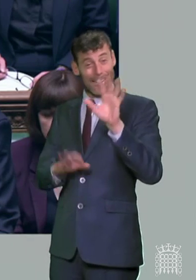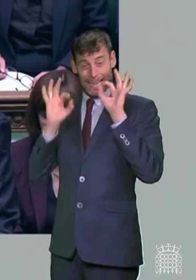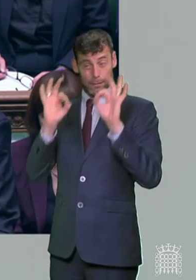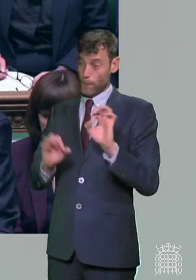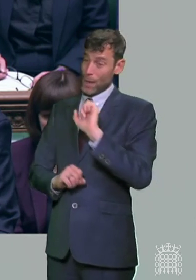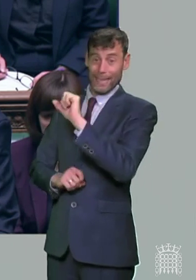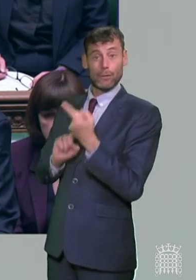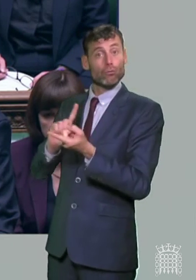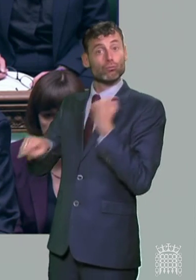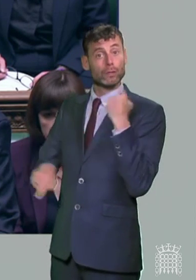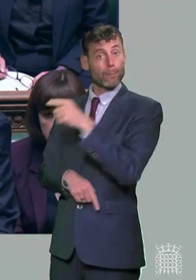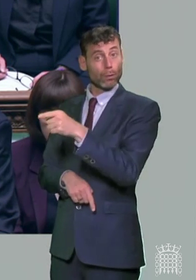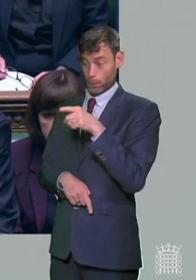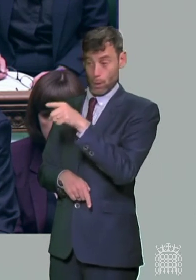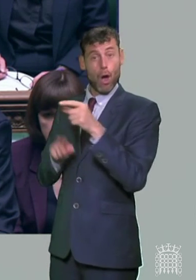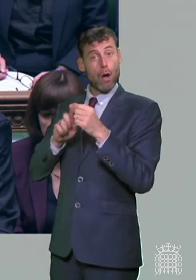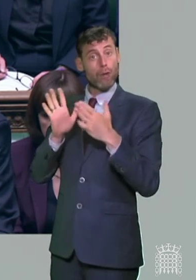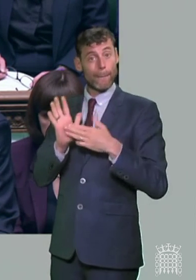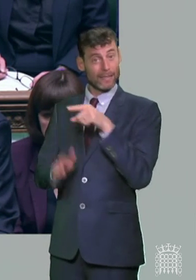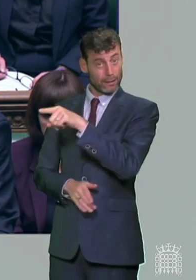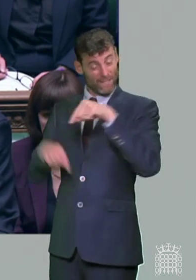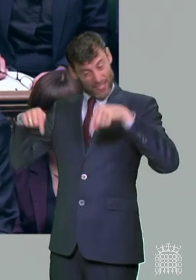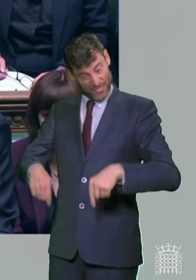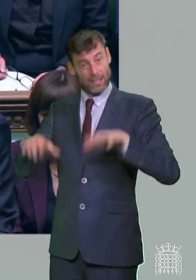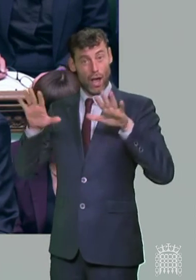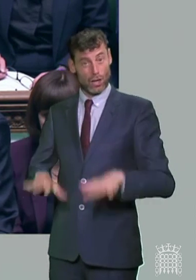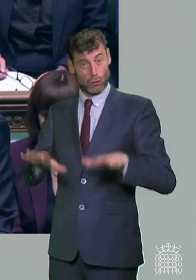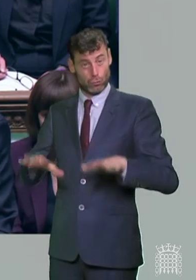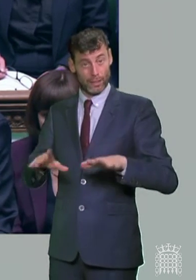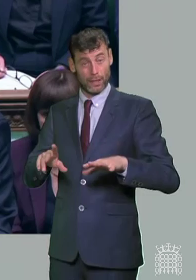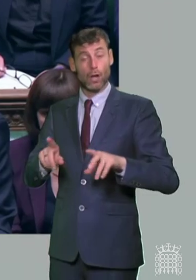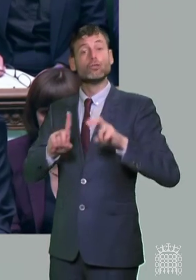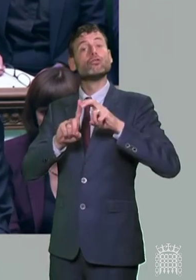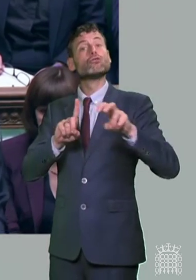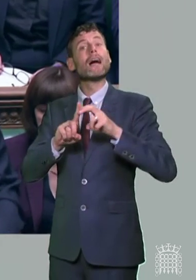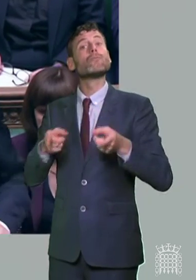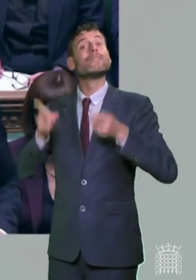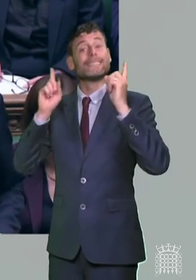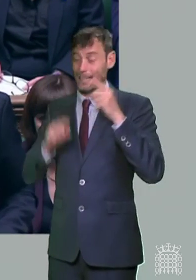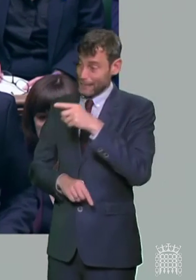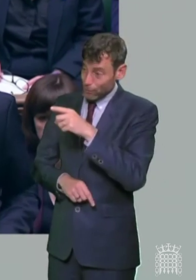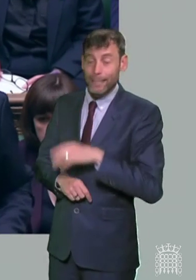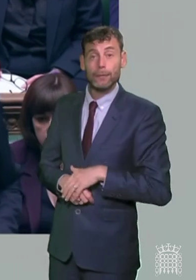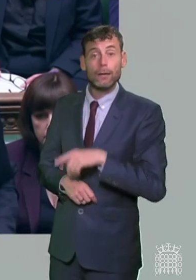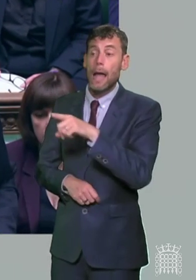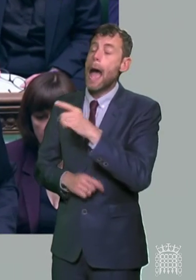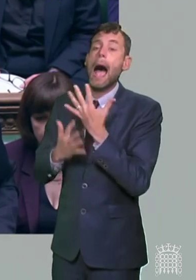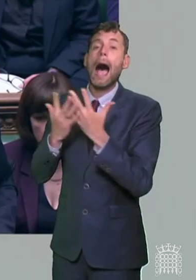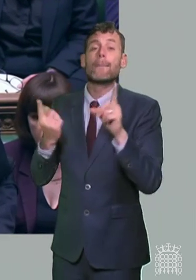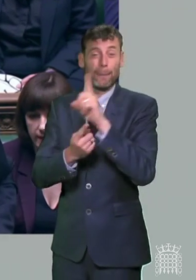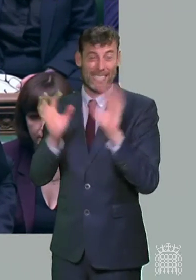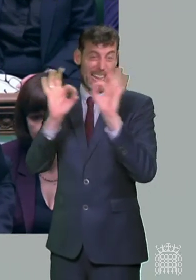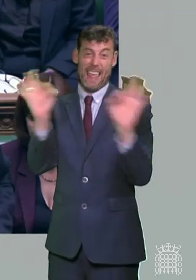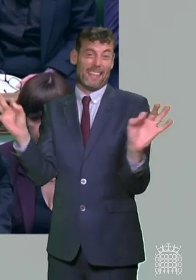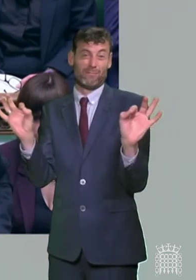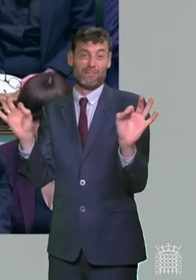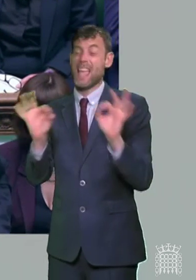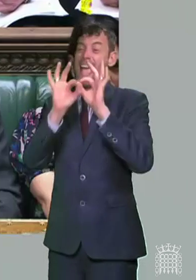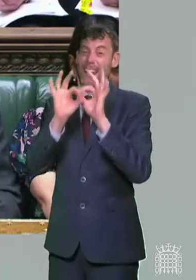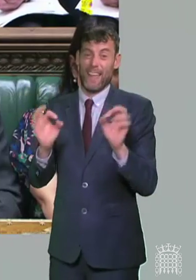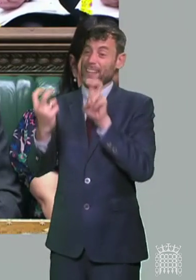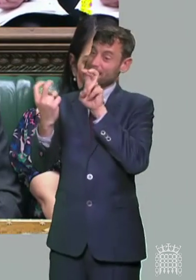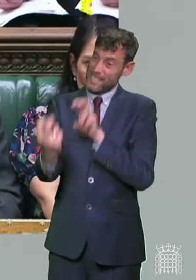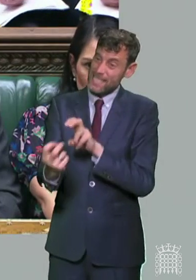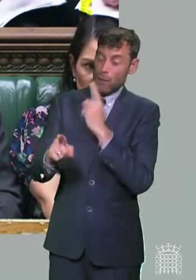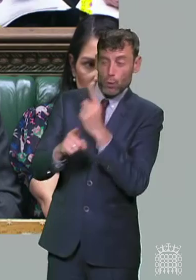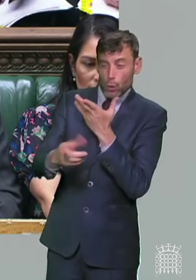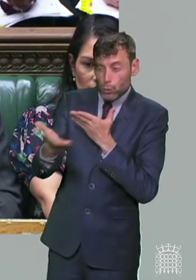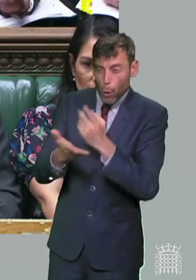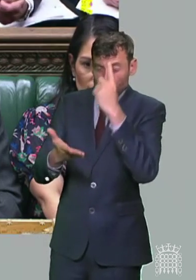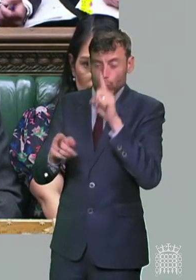The Prime Minister of this country and his Transport Secretary have not attended a single meeting, held a conversation or lifted a finger to stop these strikes.